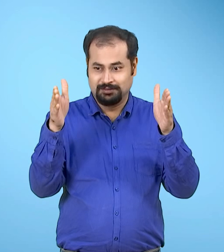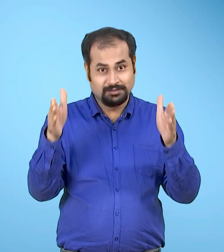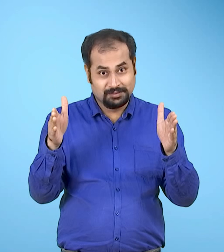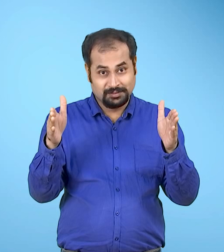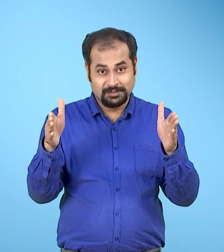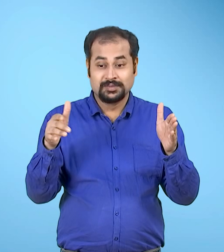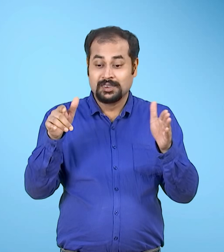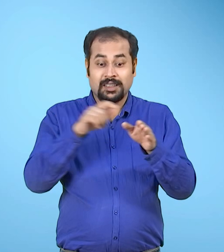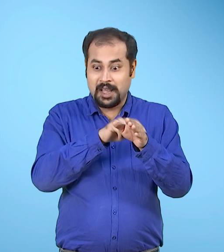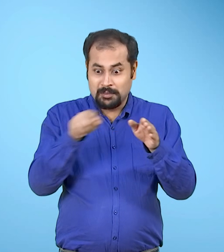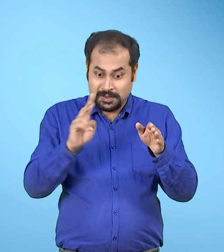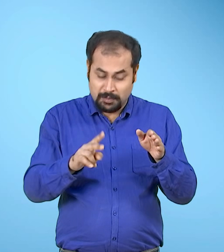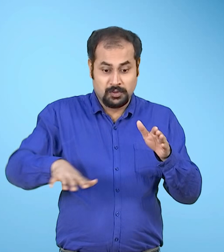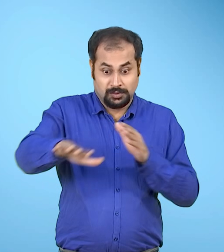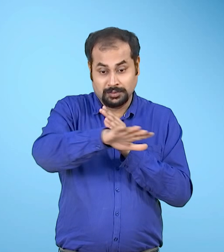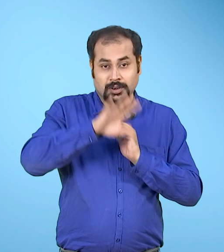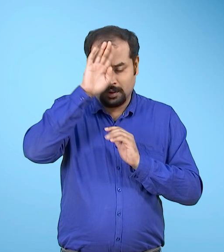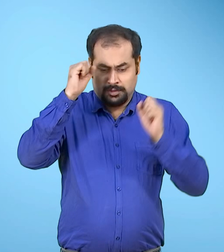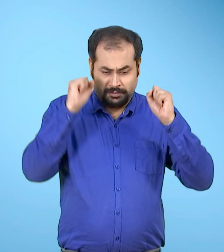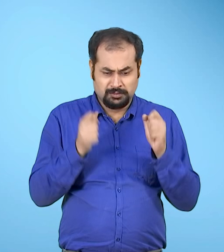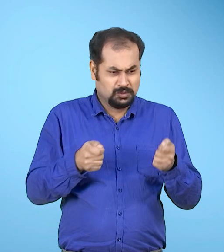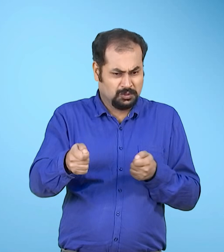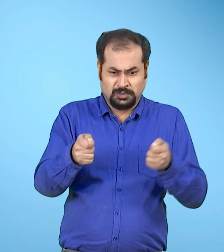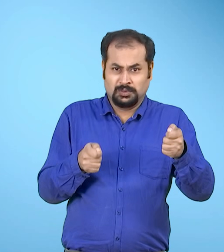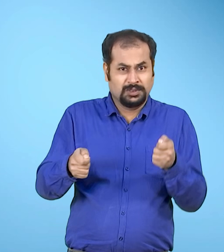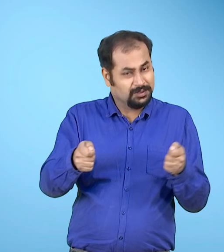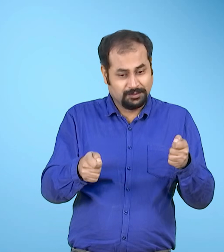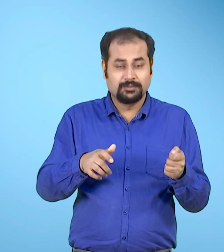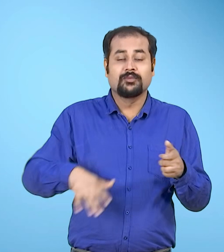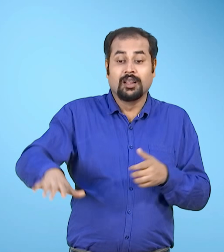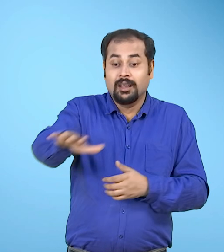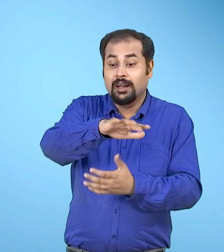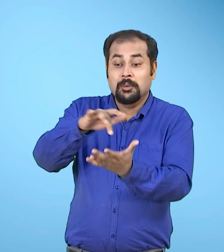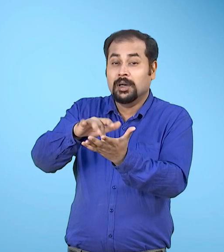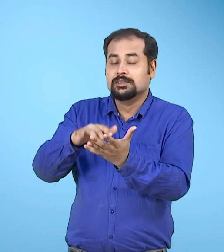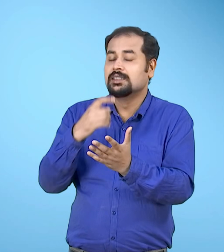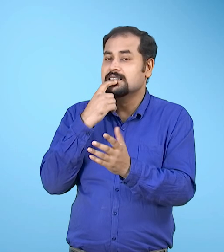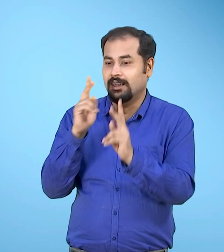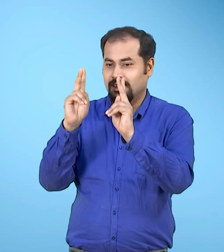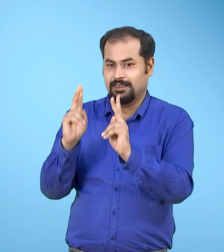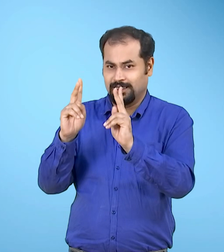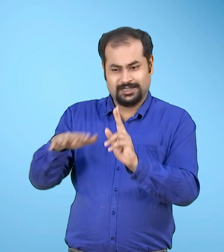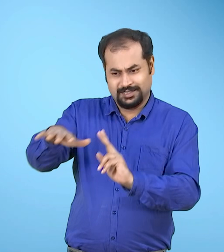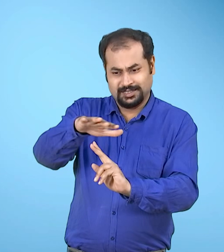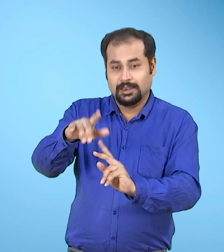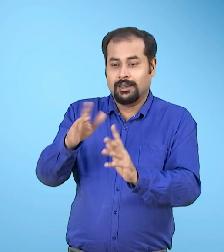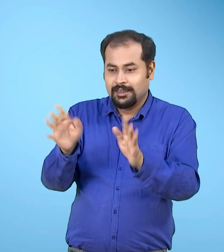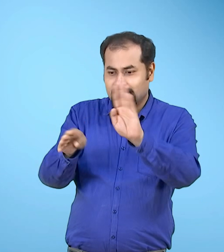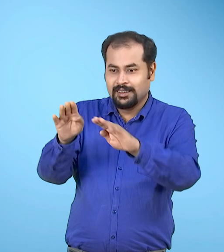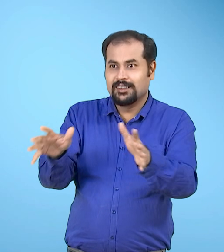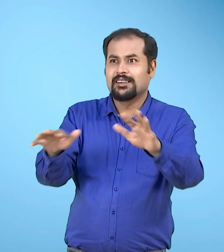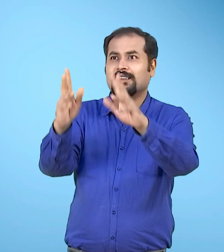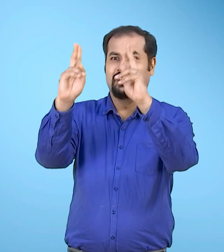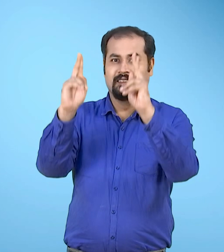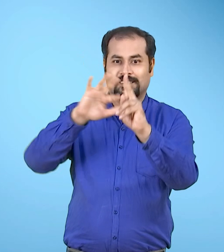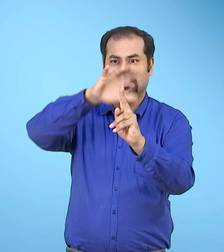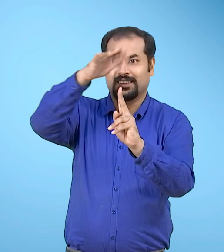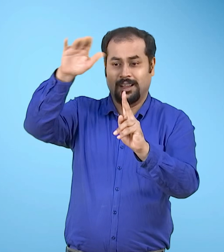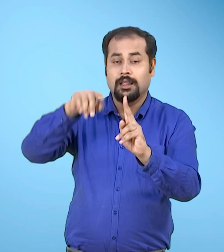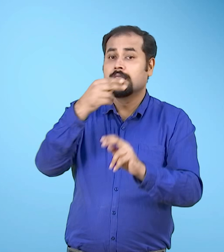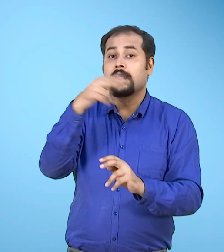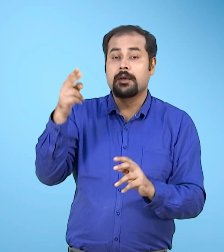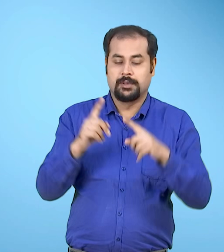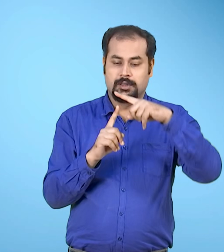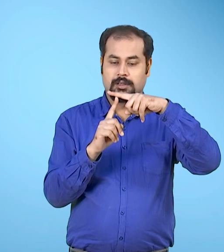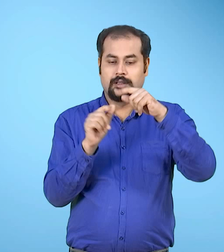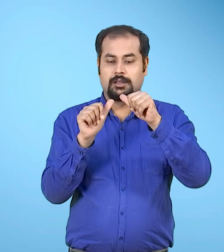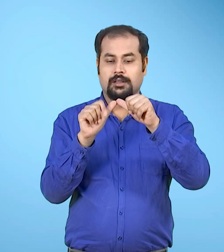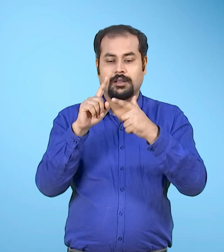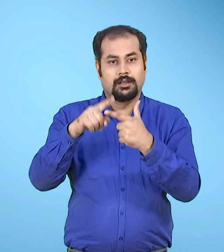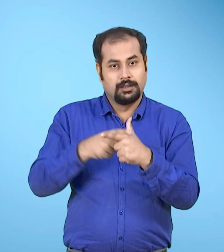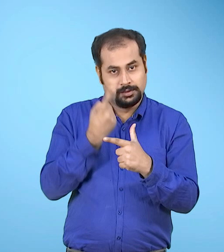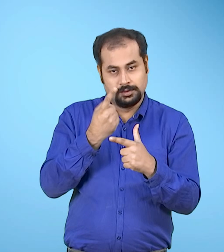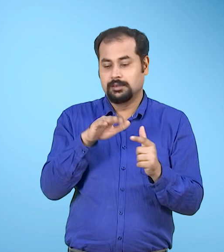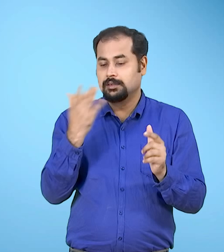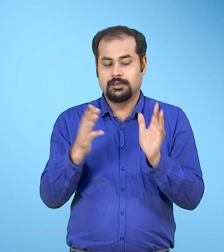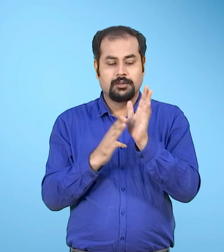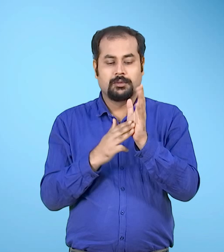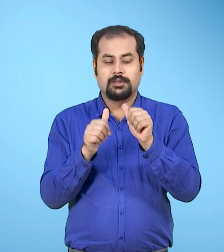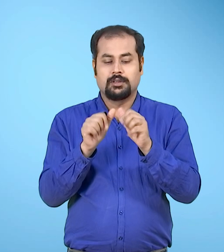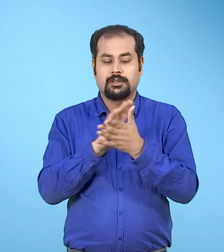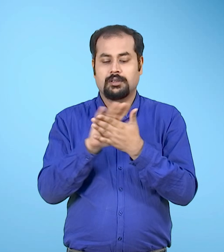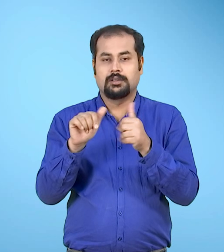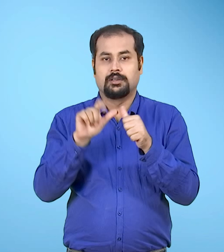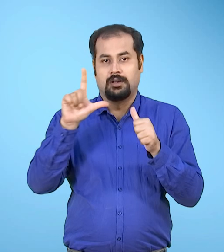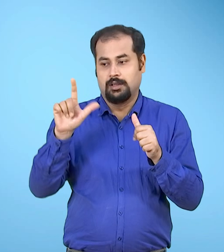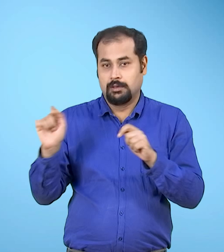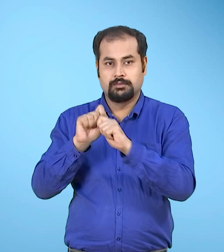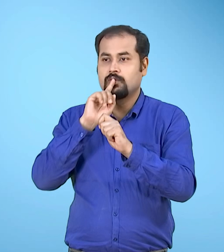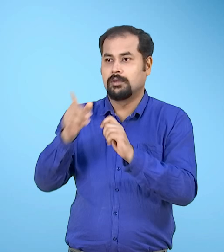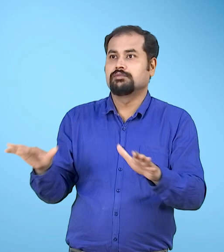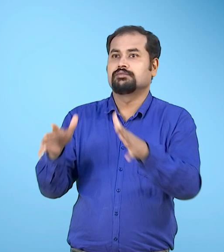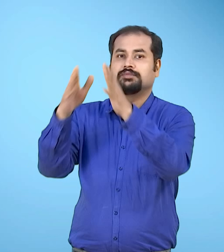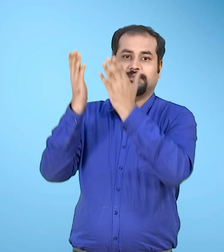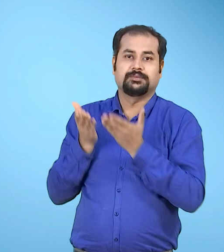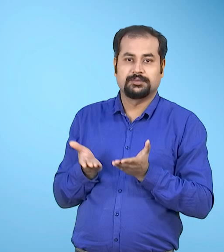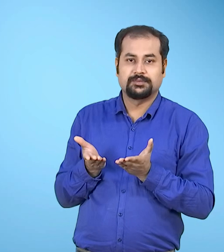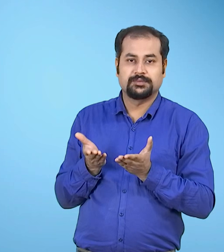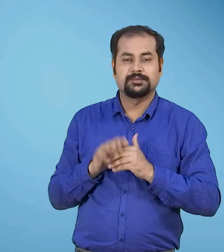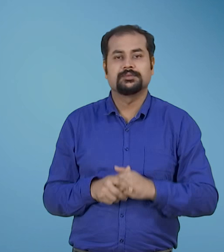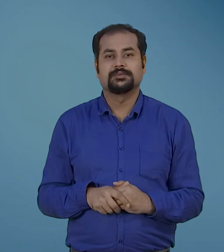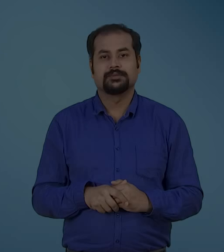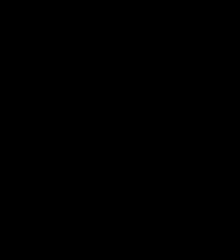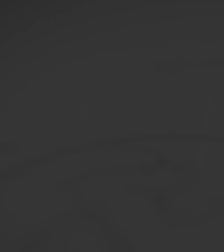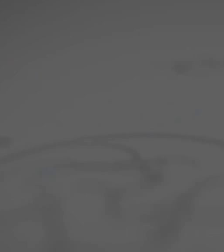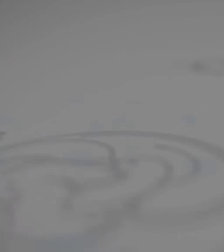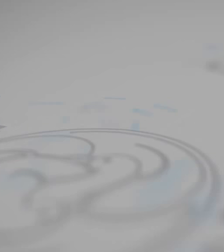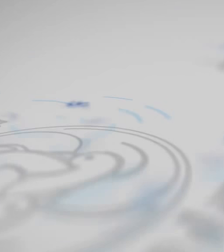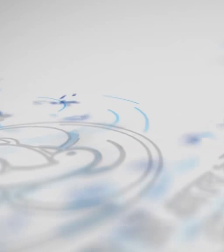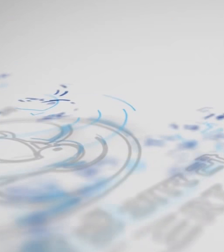The Taj Mahal was built in Agra during his reign.